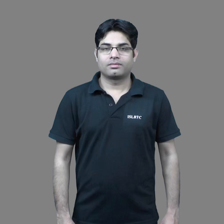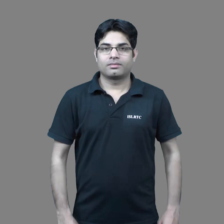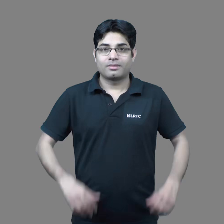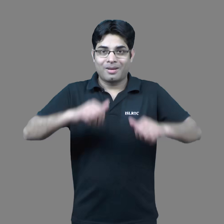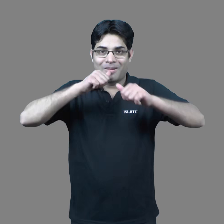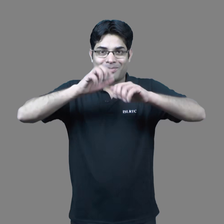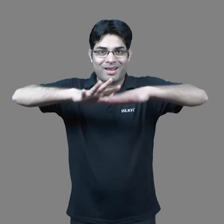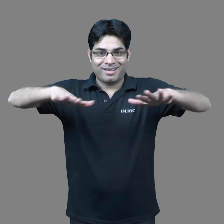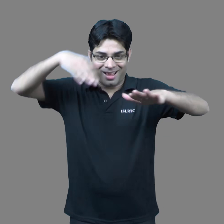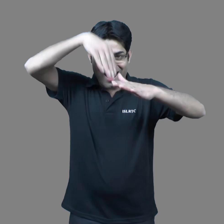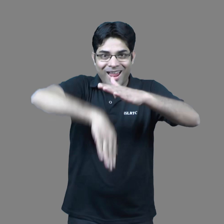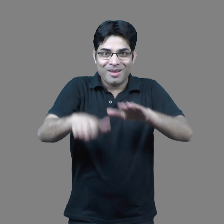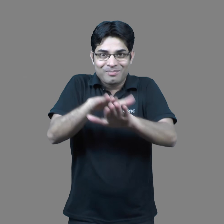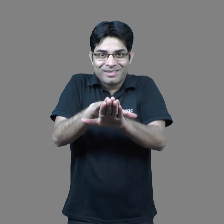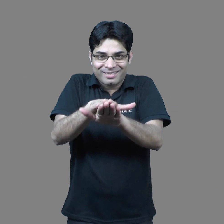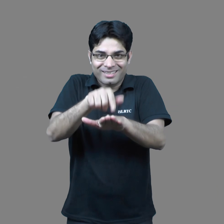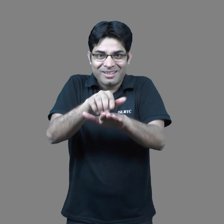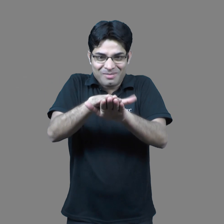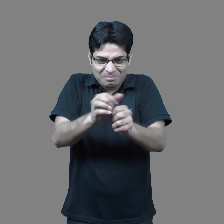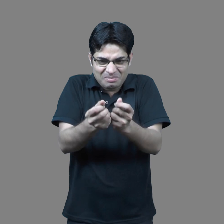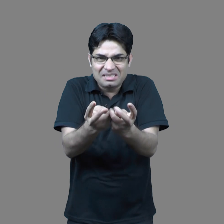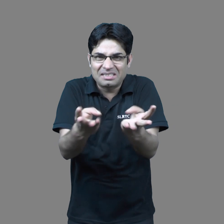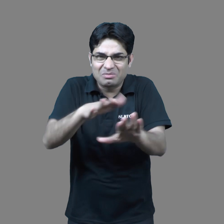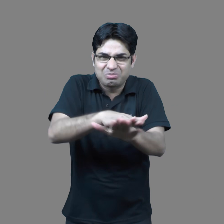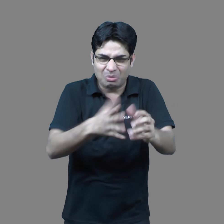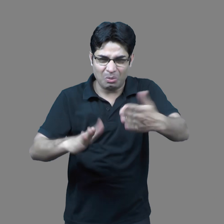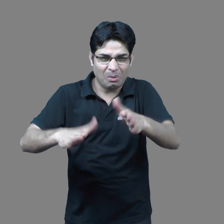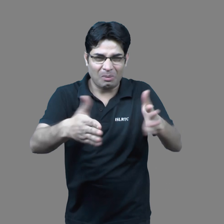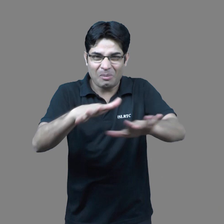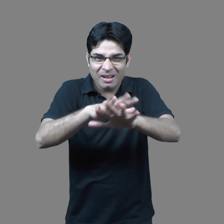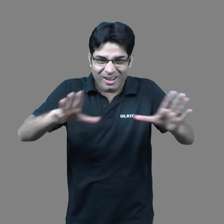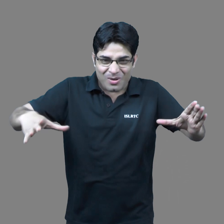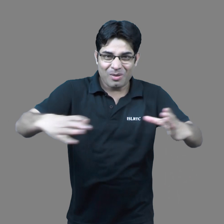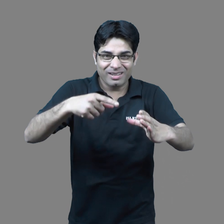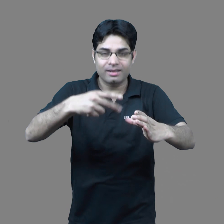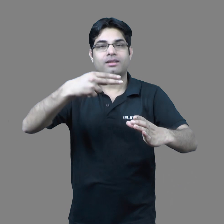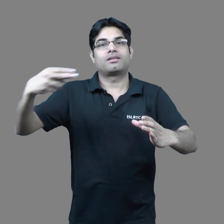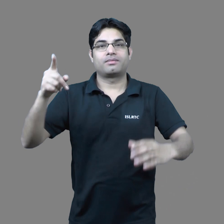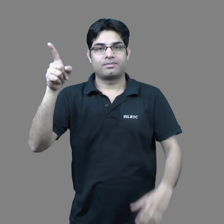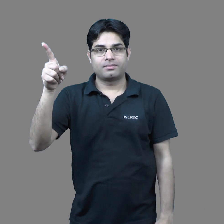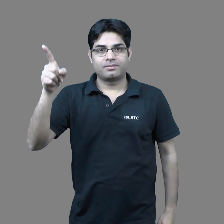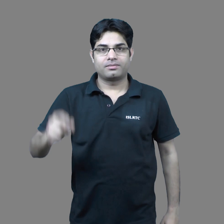School of Fish